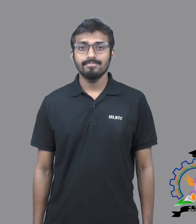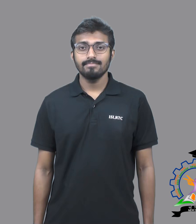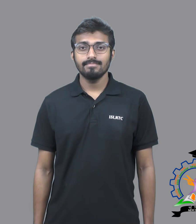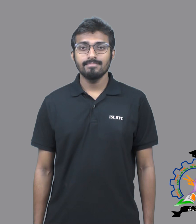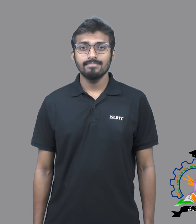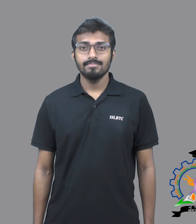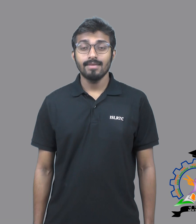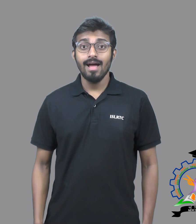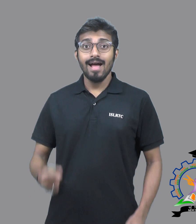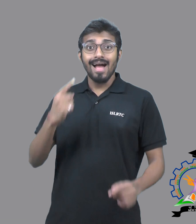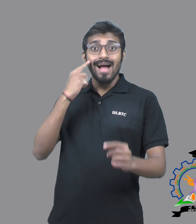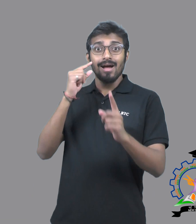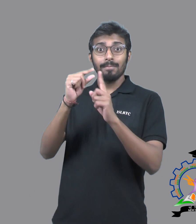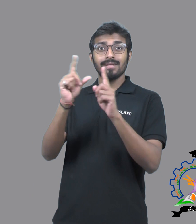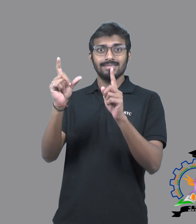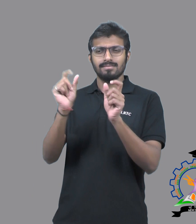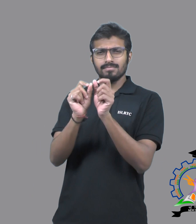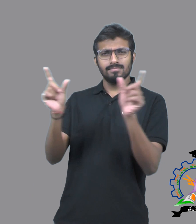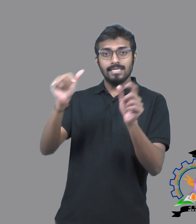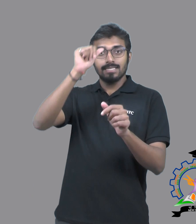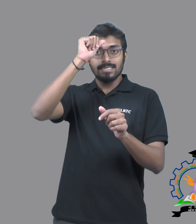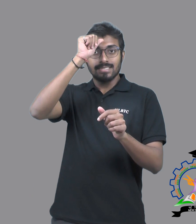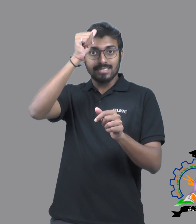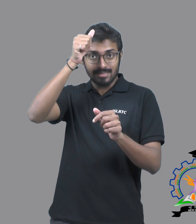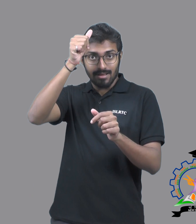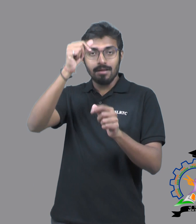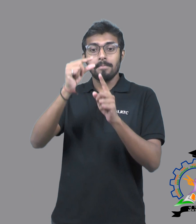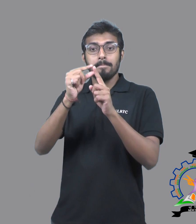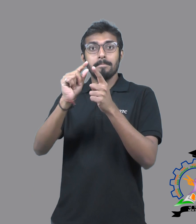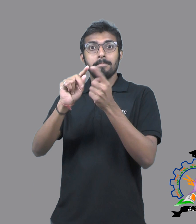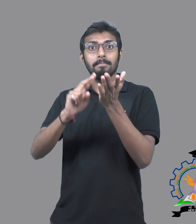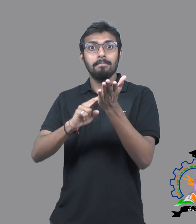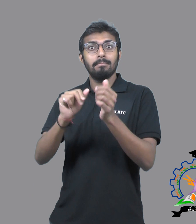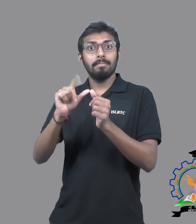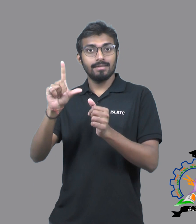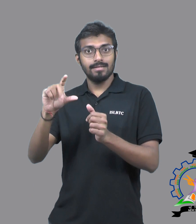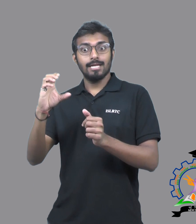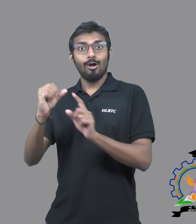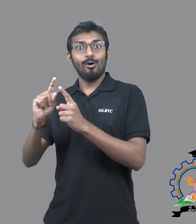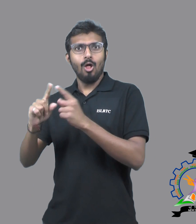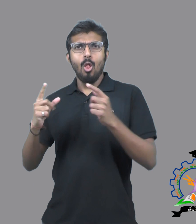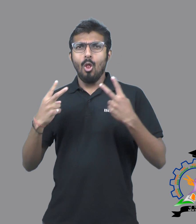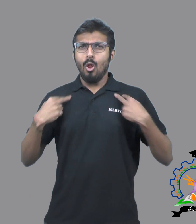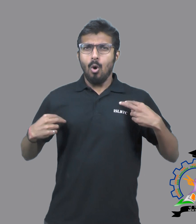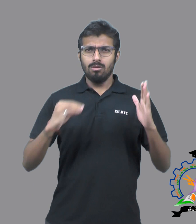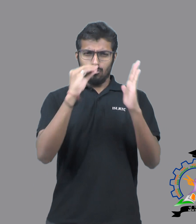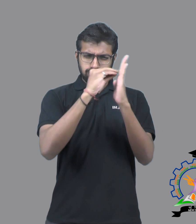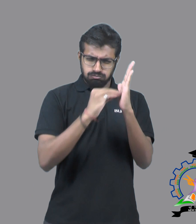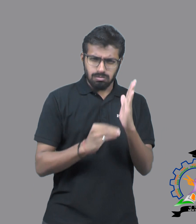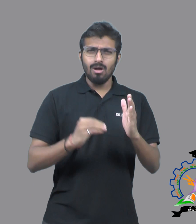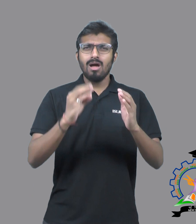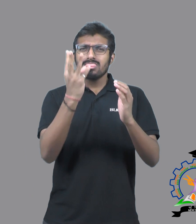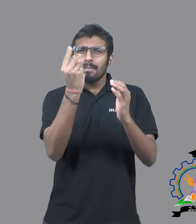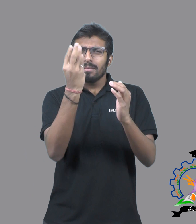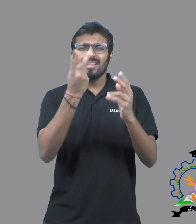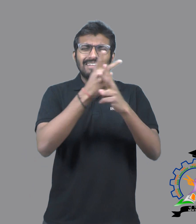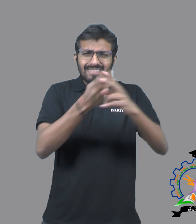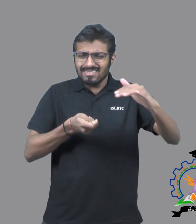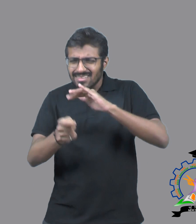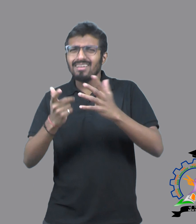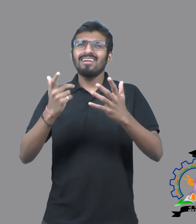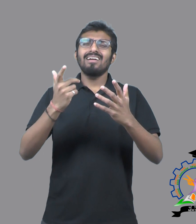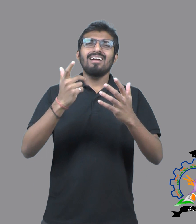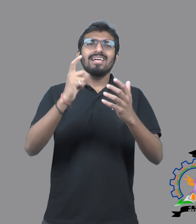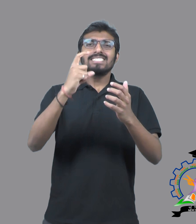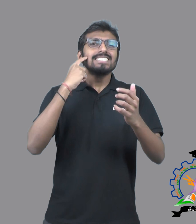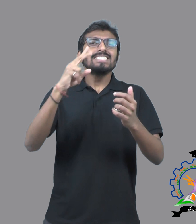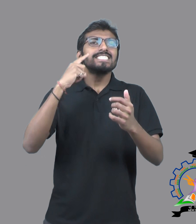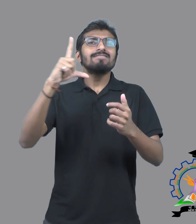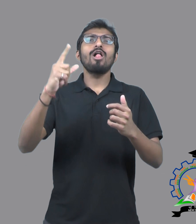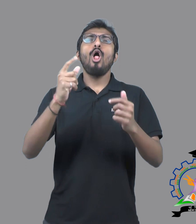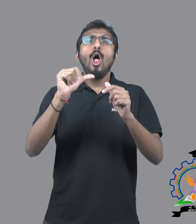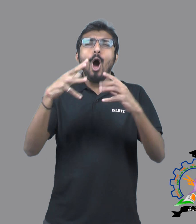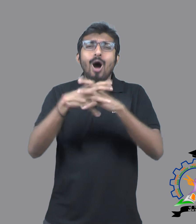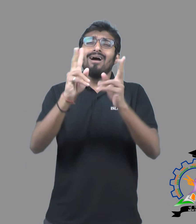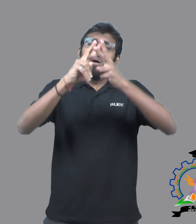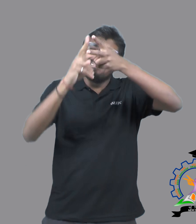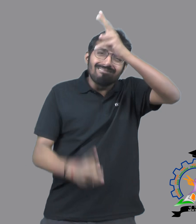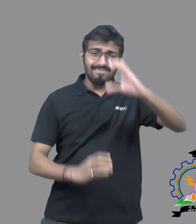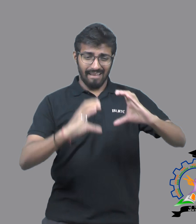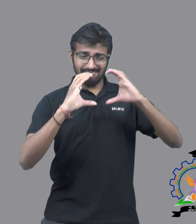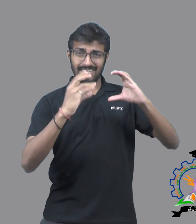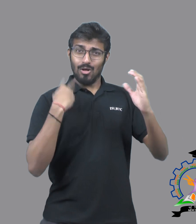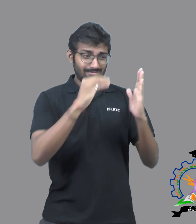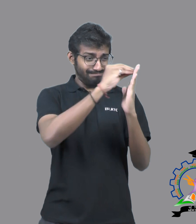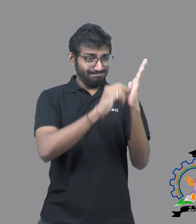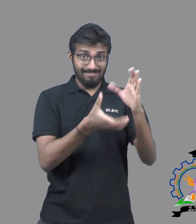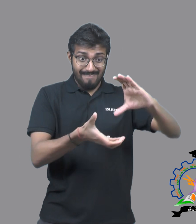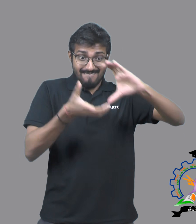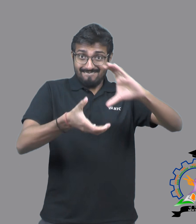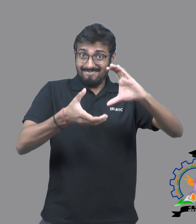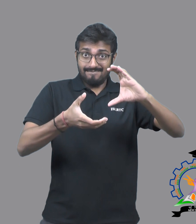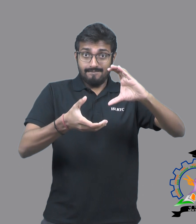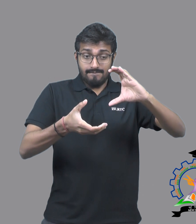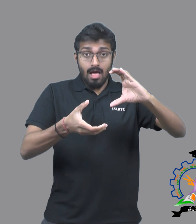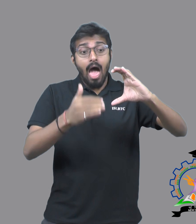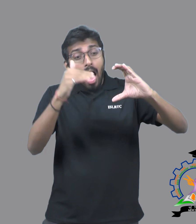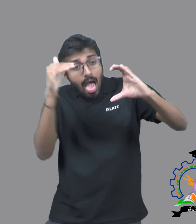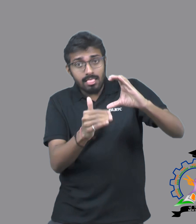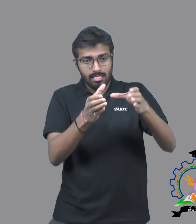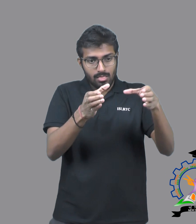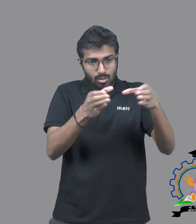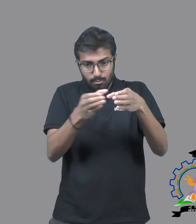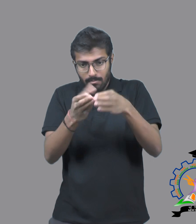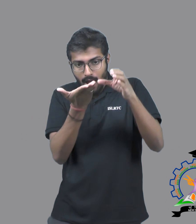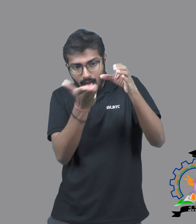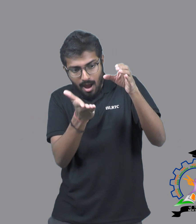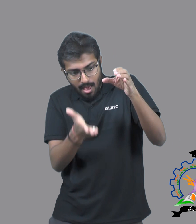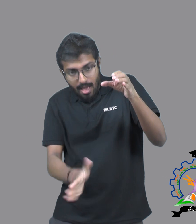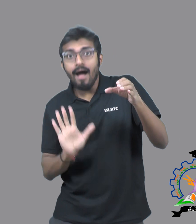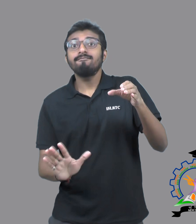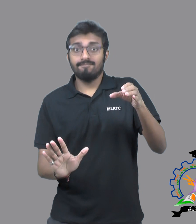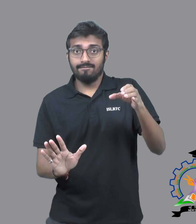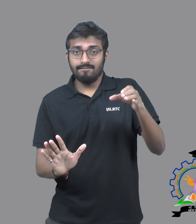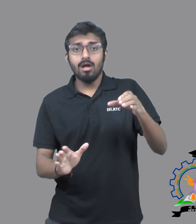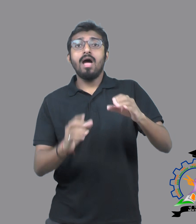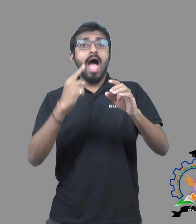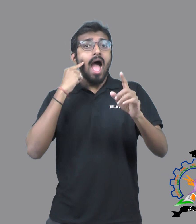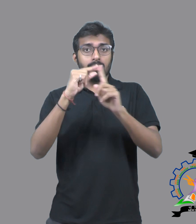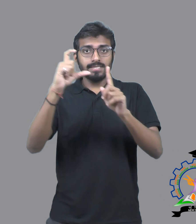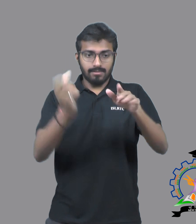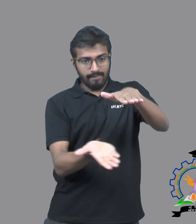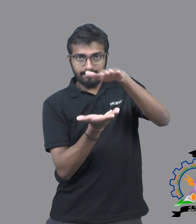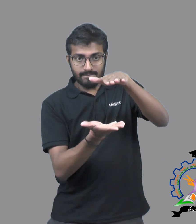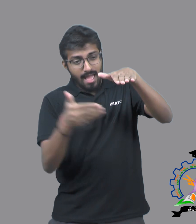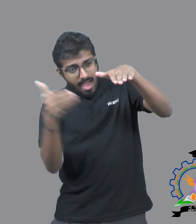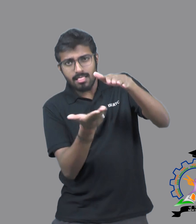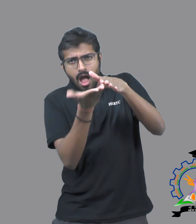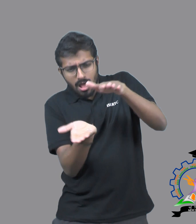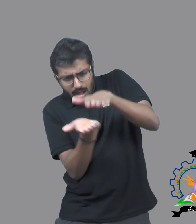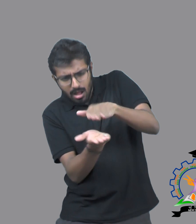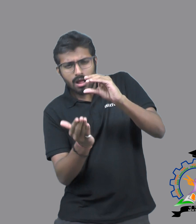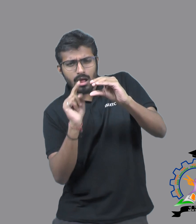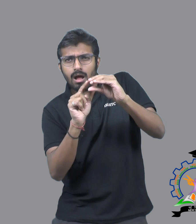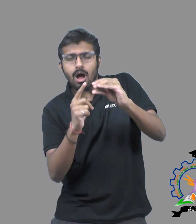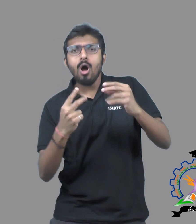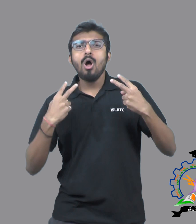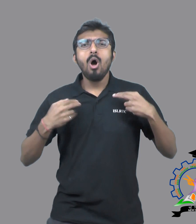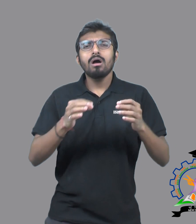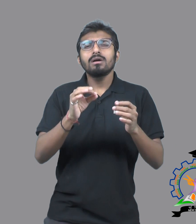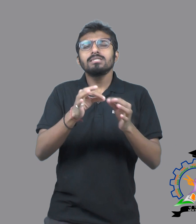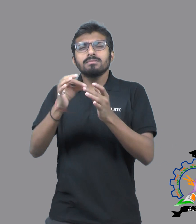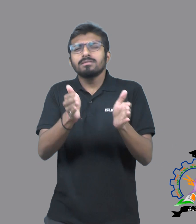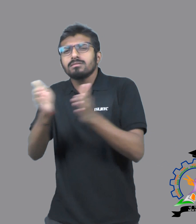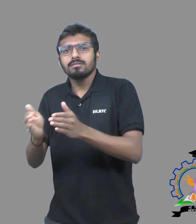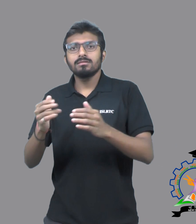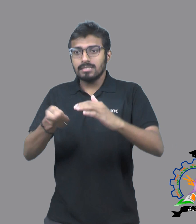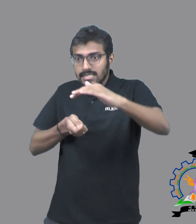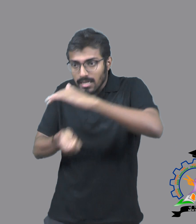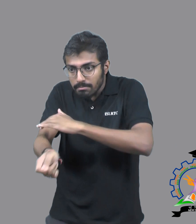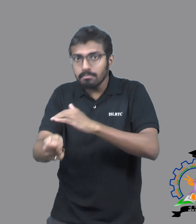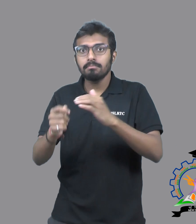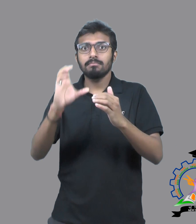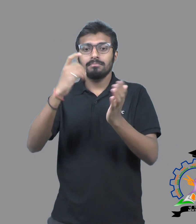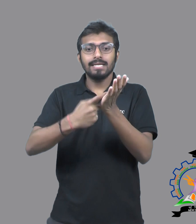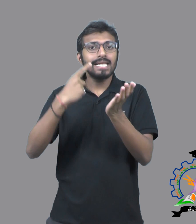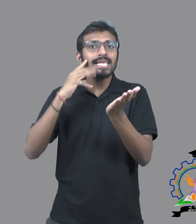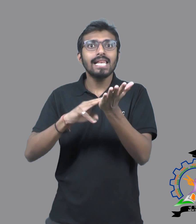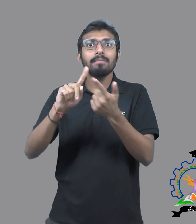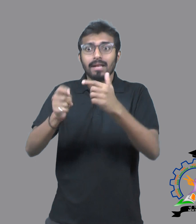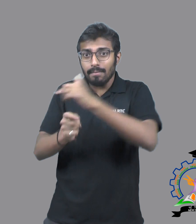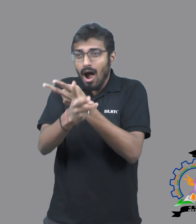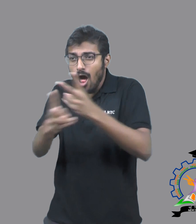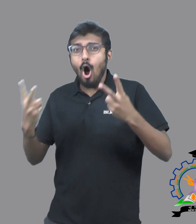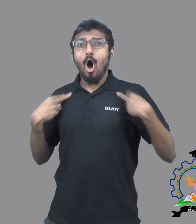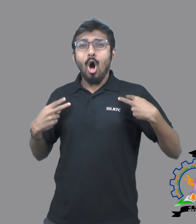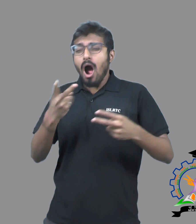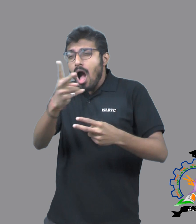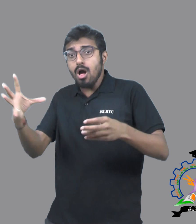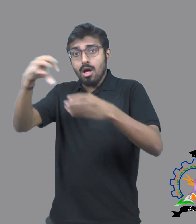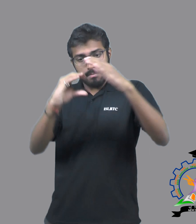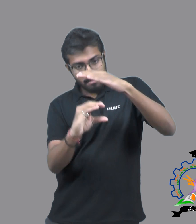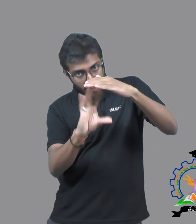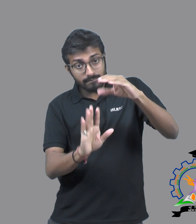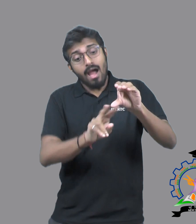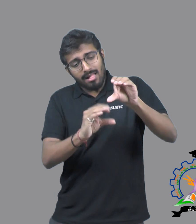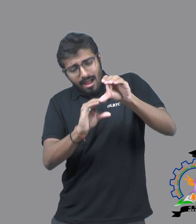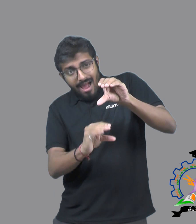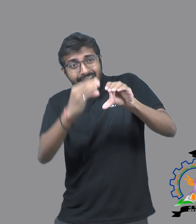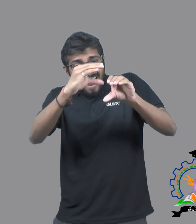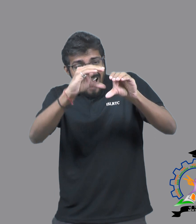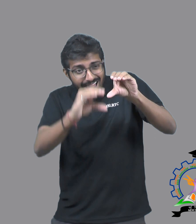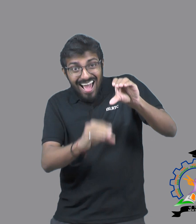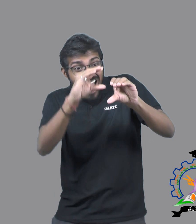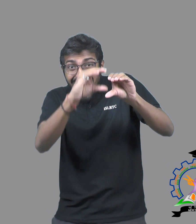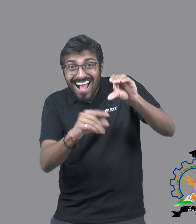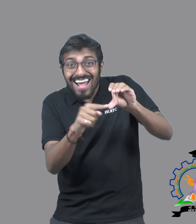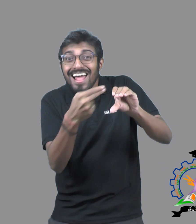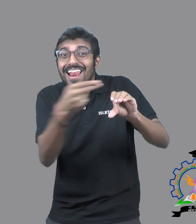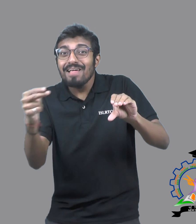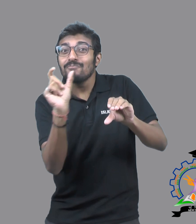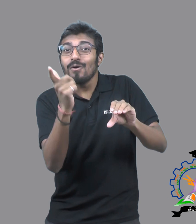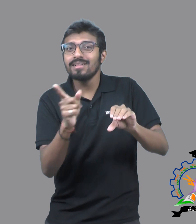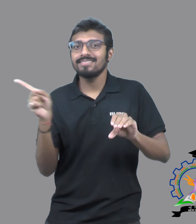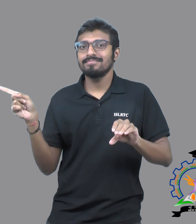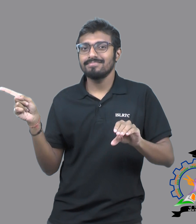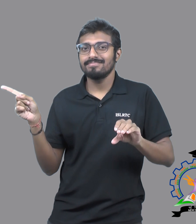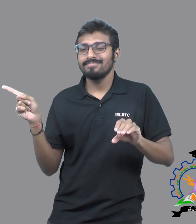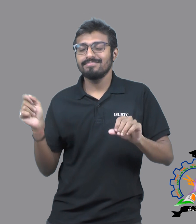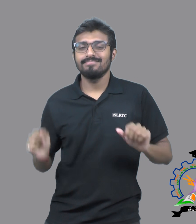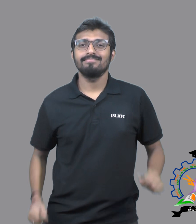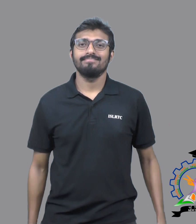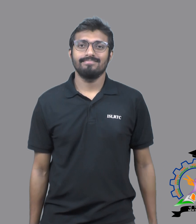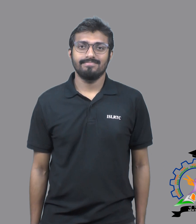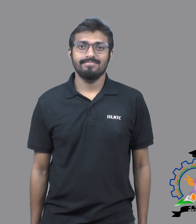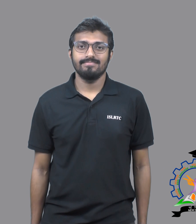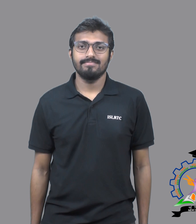Under Section